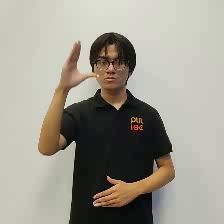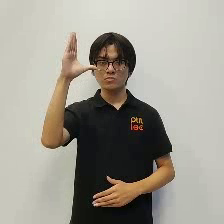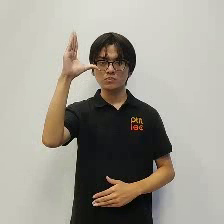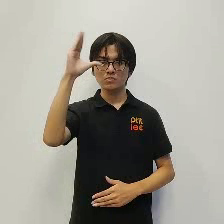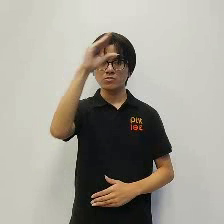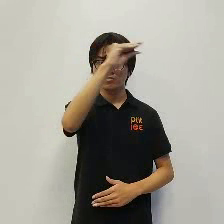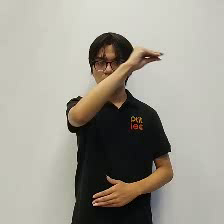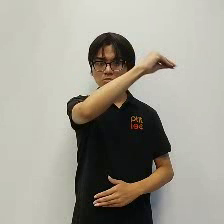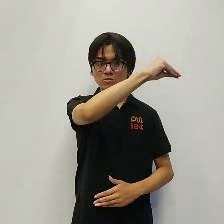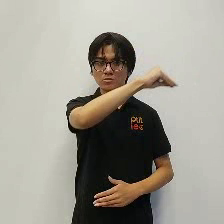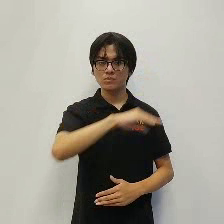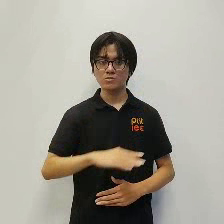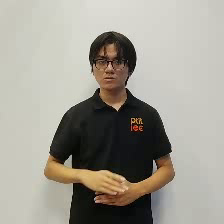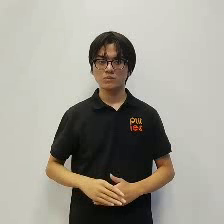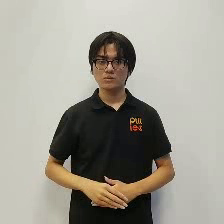Tối